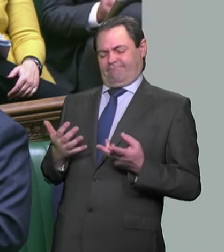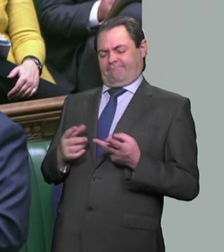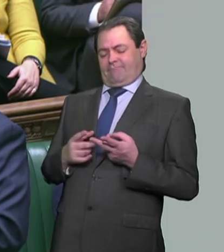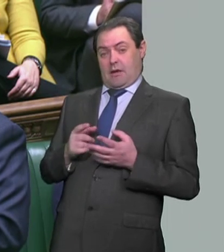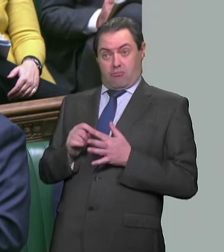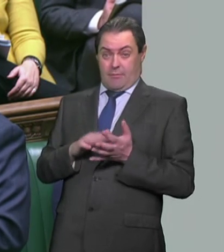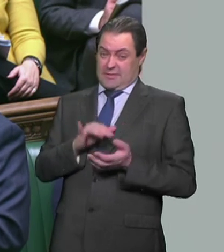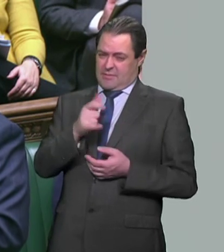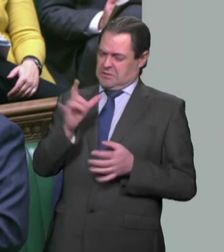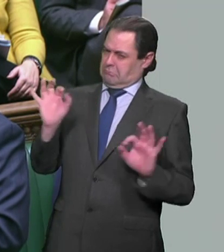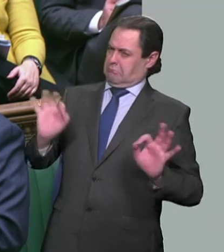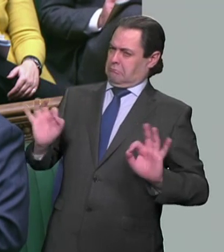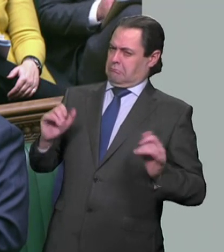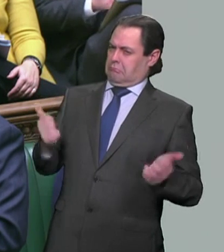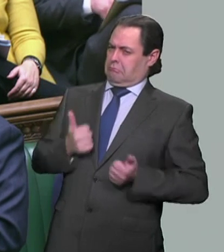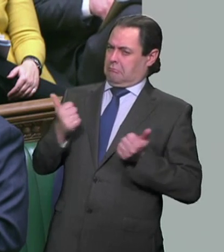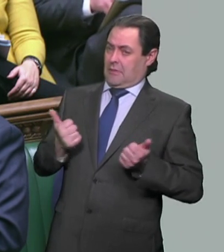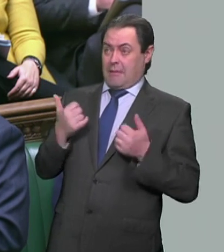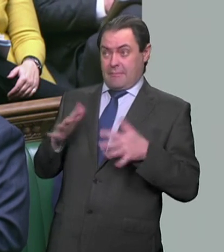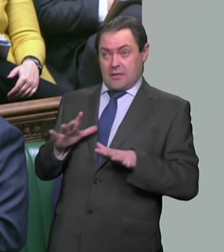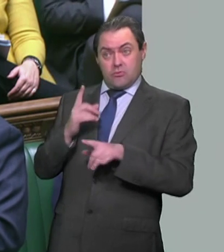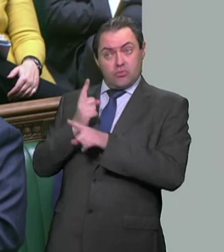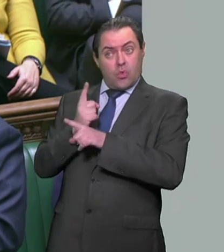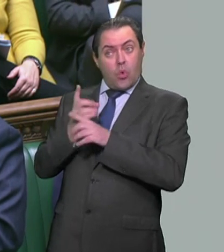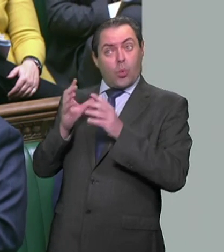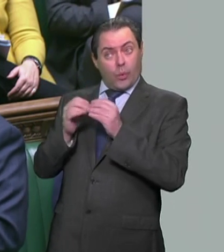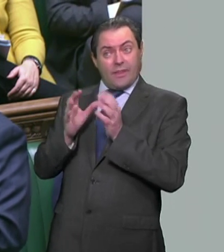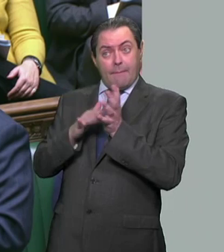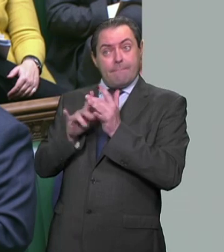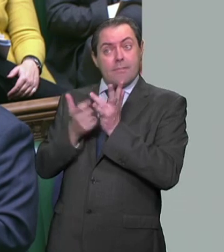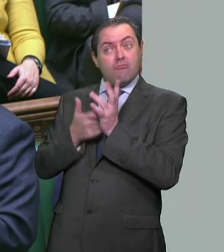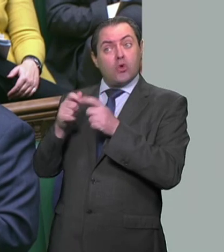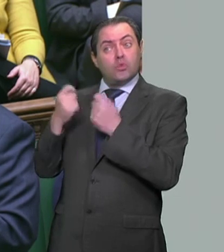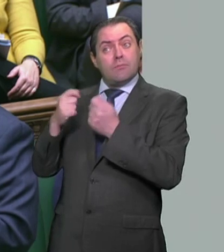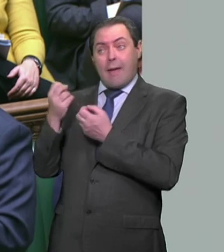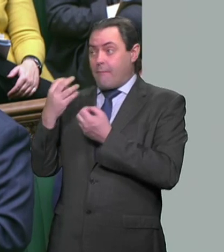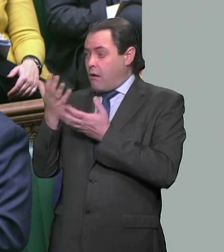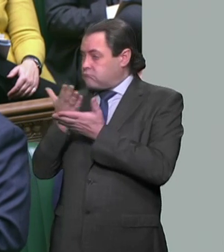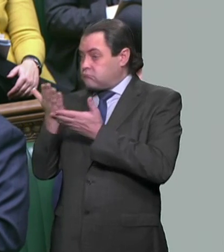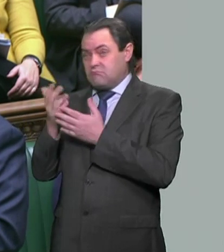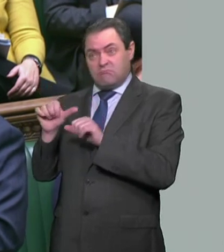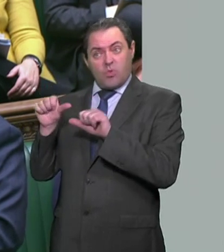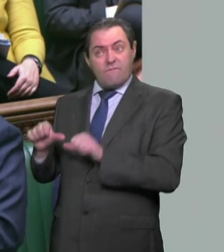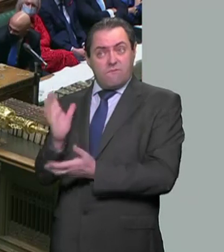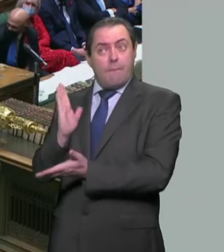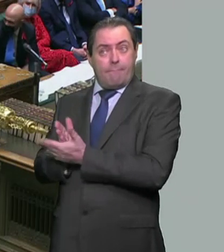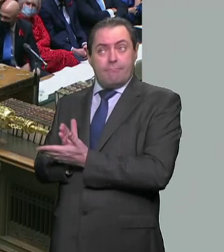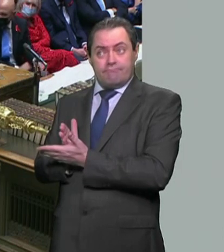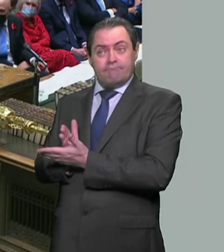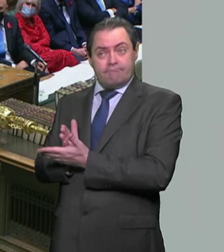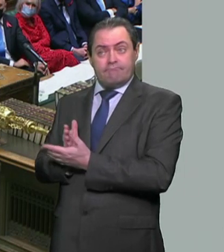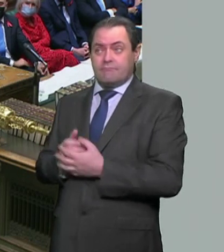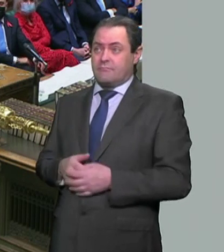He might deny it, but I spoke to the Daily Mirror this morning and it confirmed what happened.